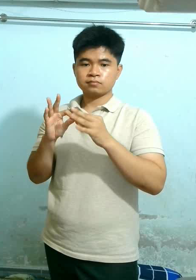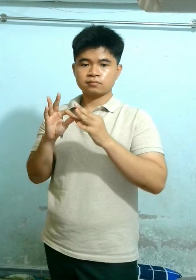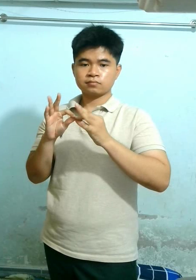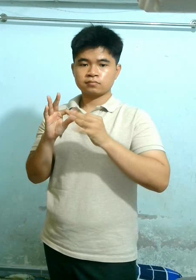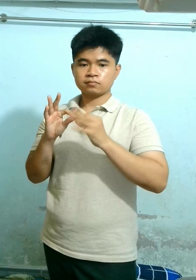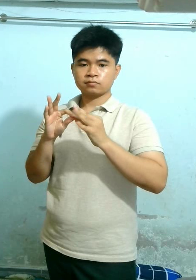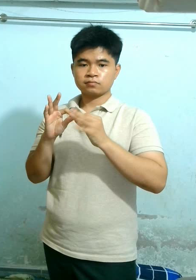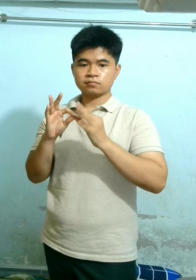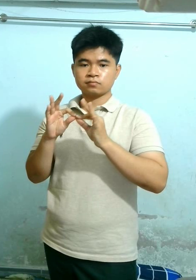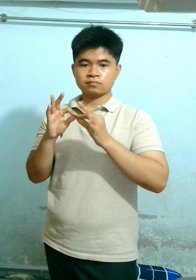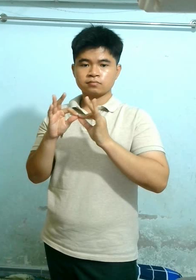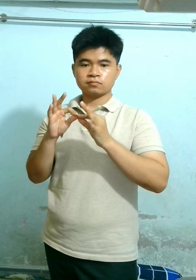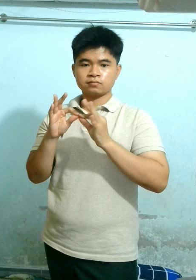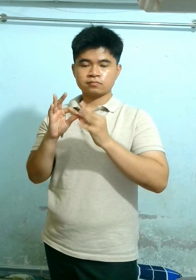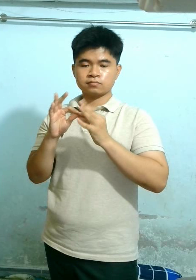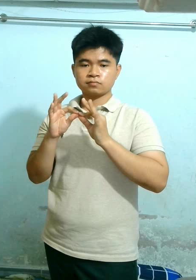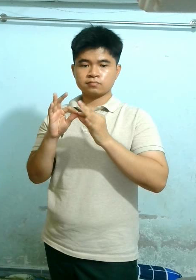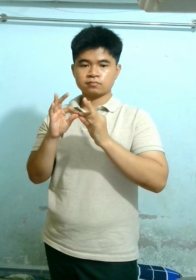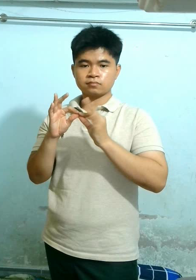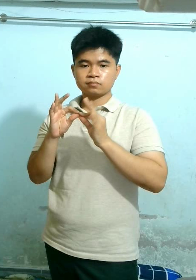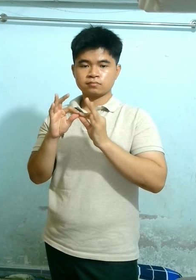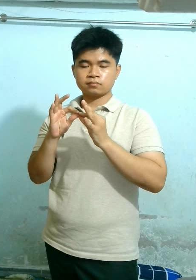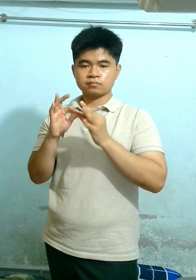phien dich